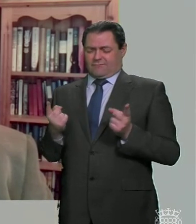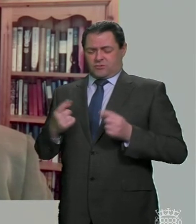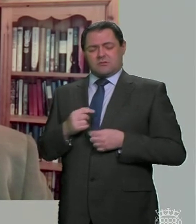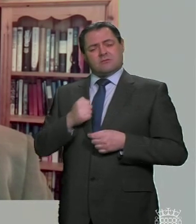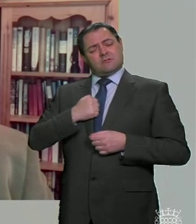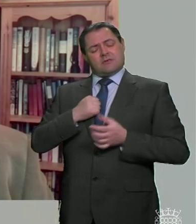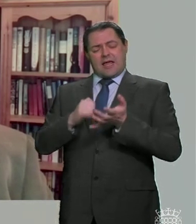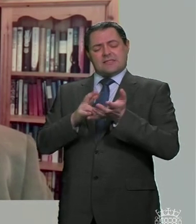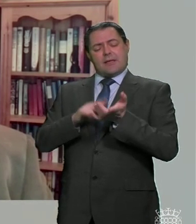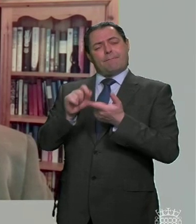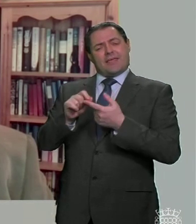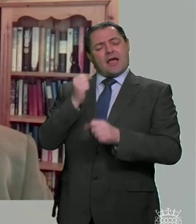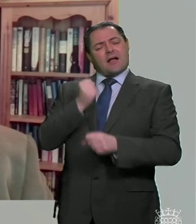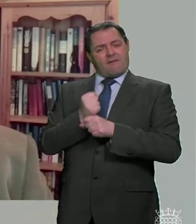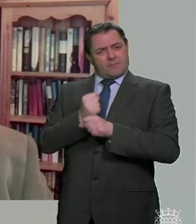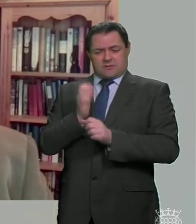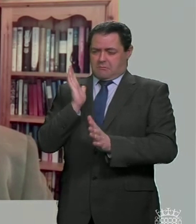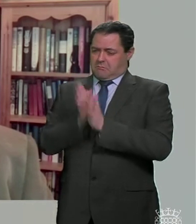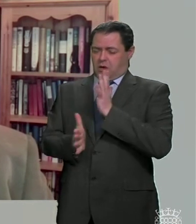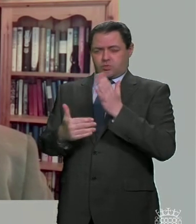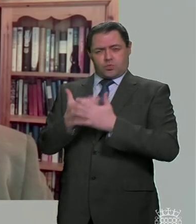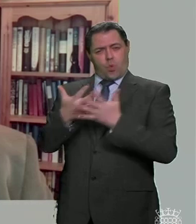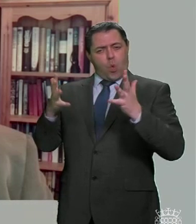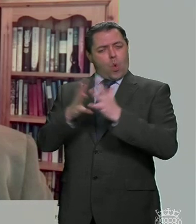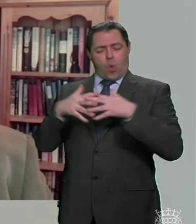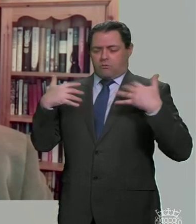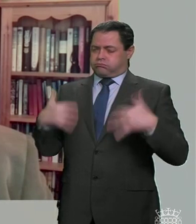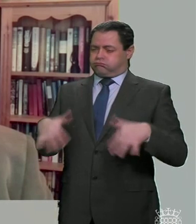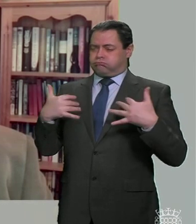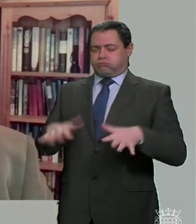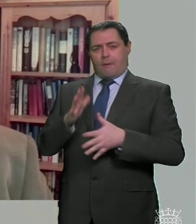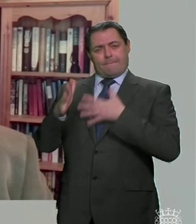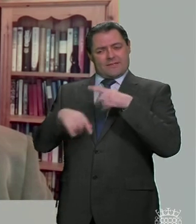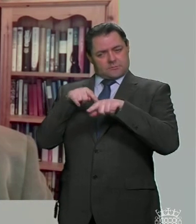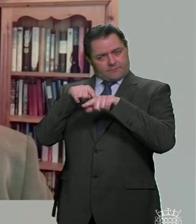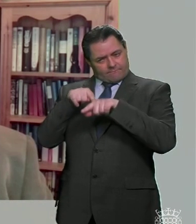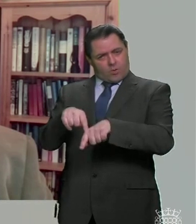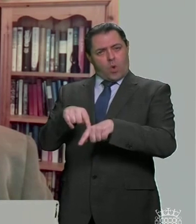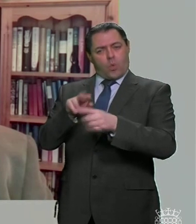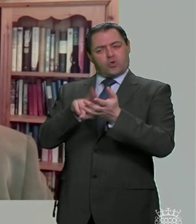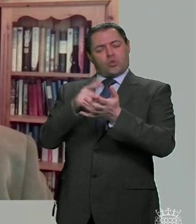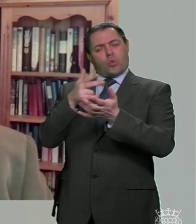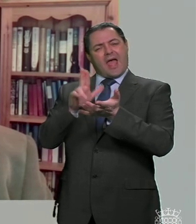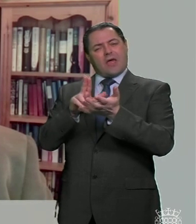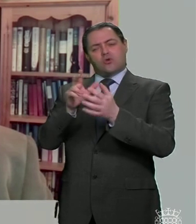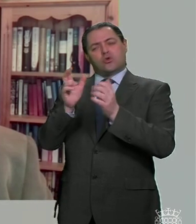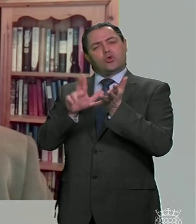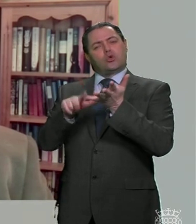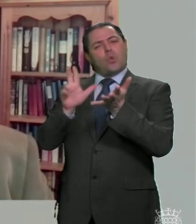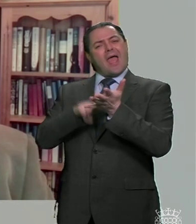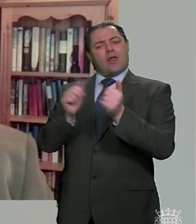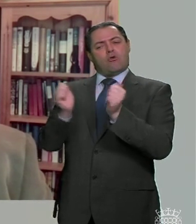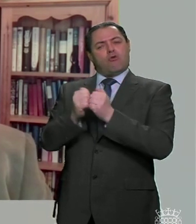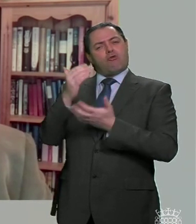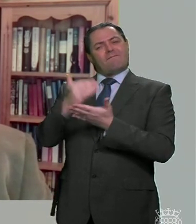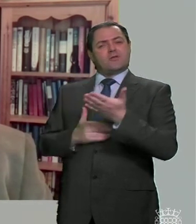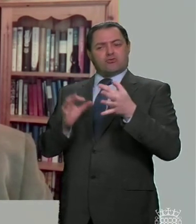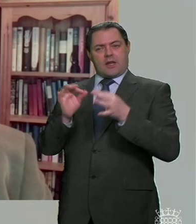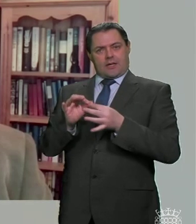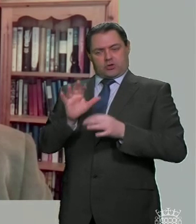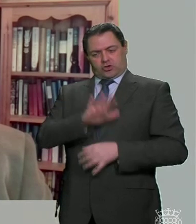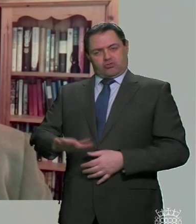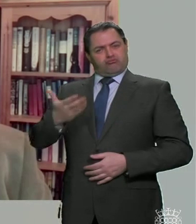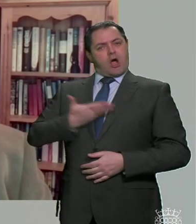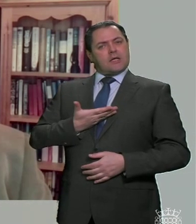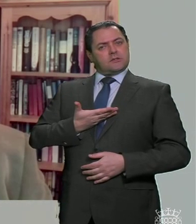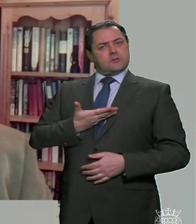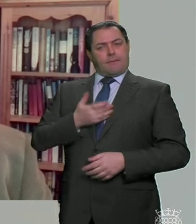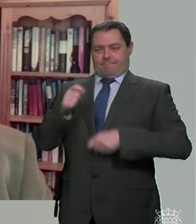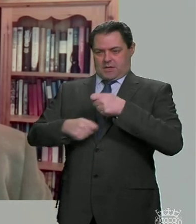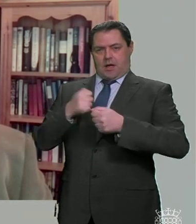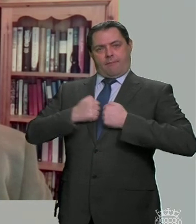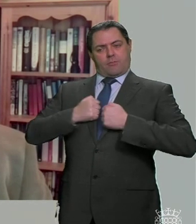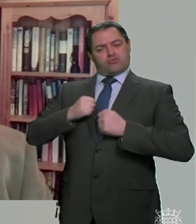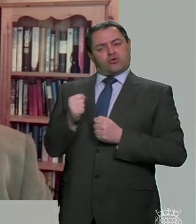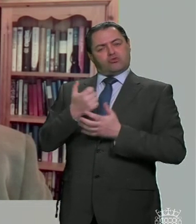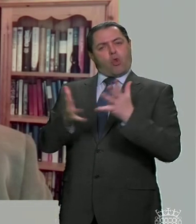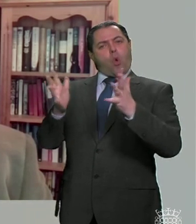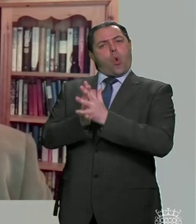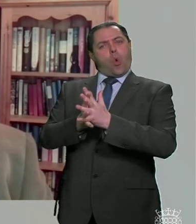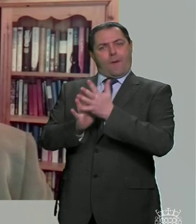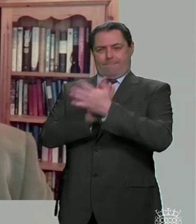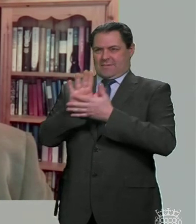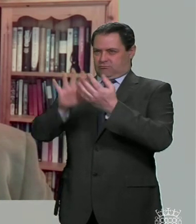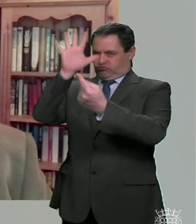Yesterday, the Scottish National party Government passed landmark legislation that will put the UN convention on the rights of the child into Scots law, putting children at the vanguard of children’s rights.